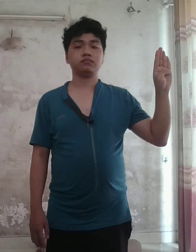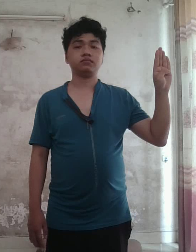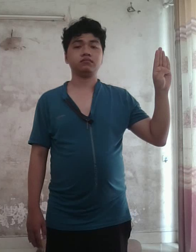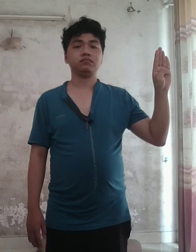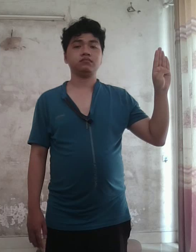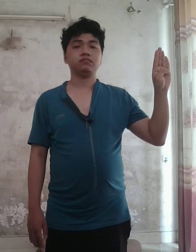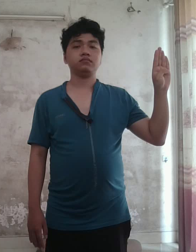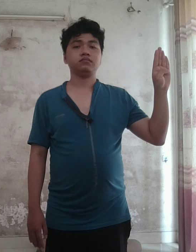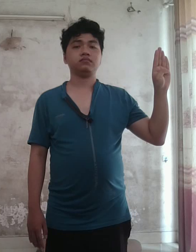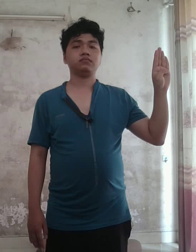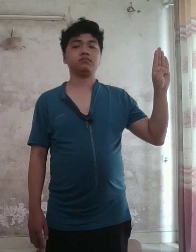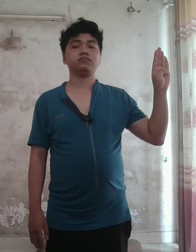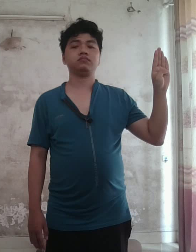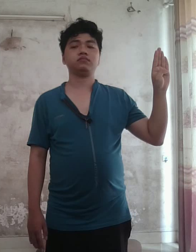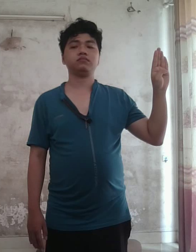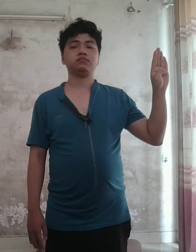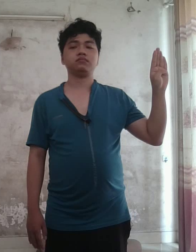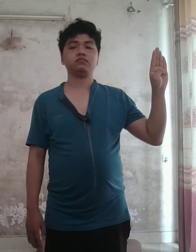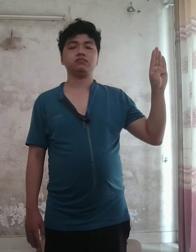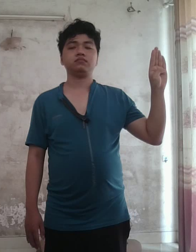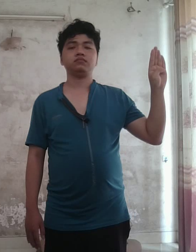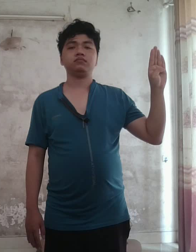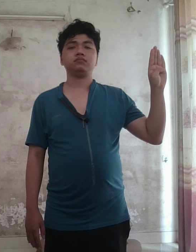b